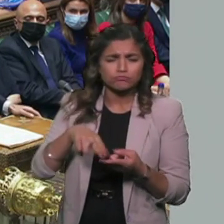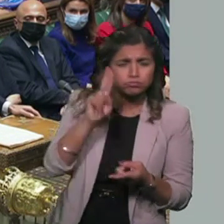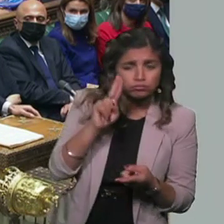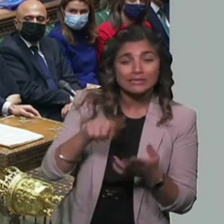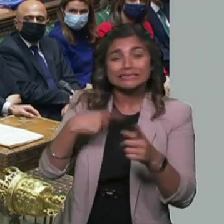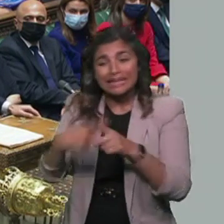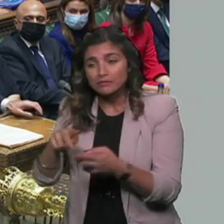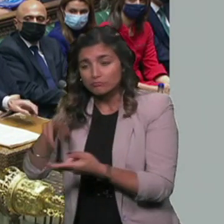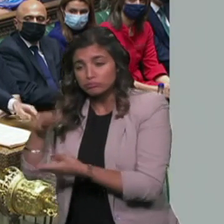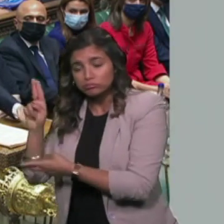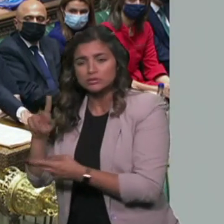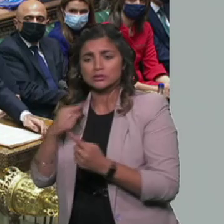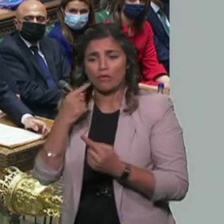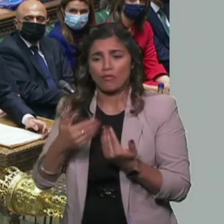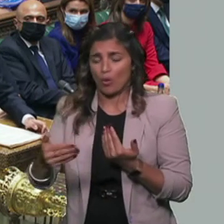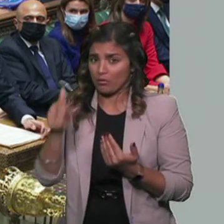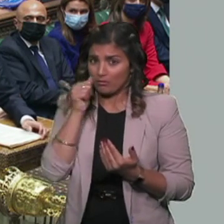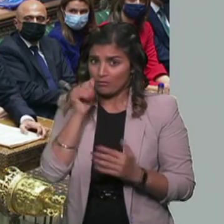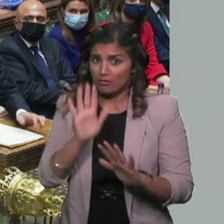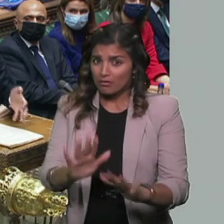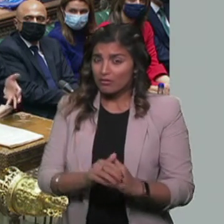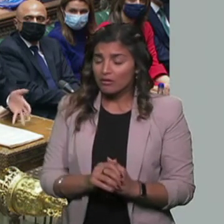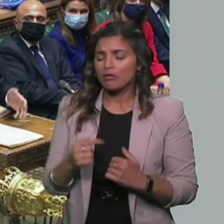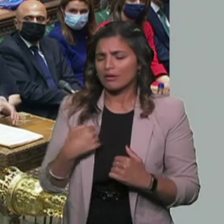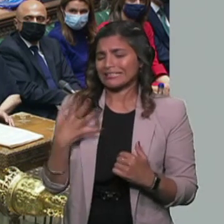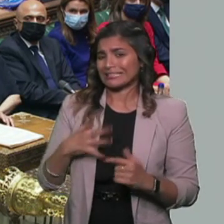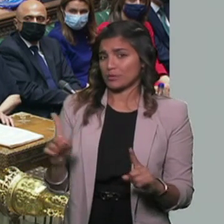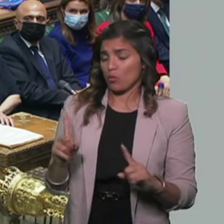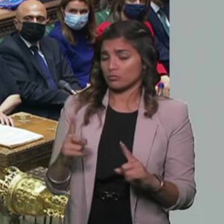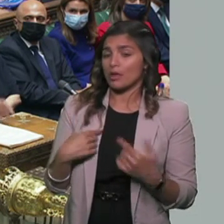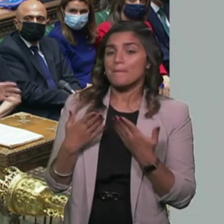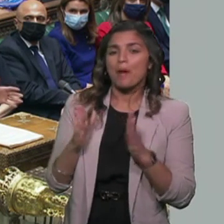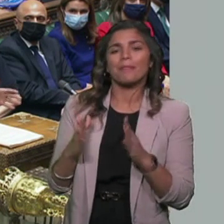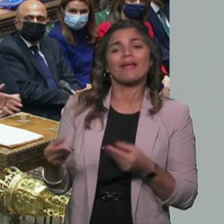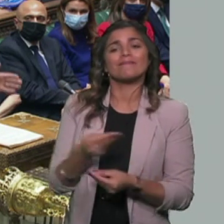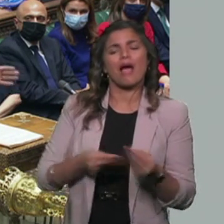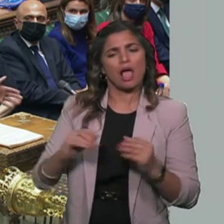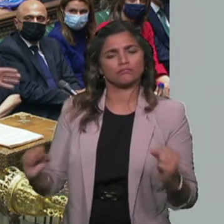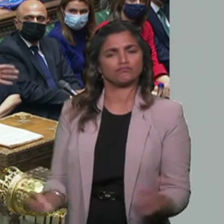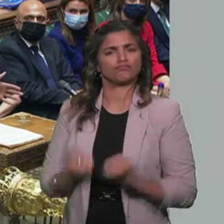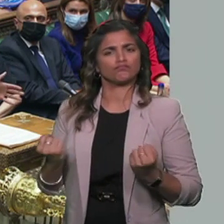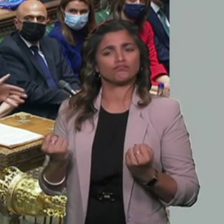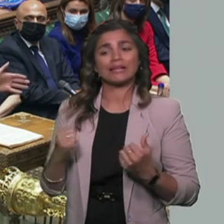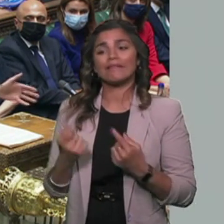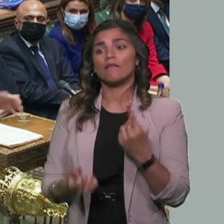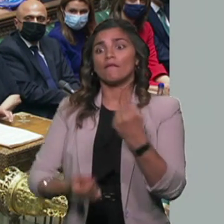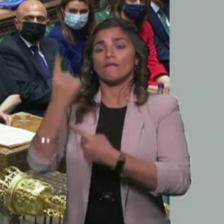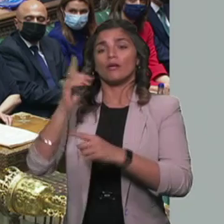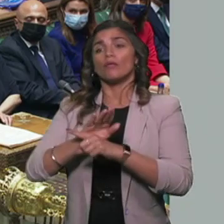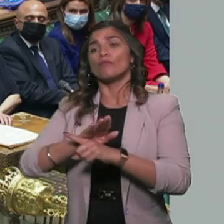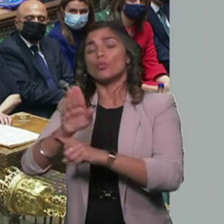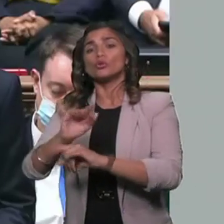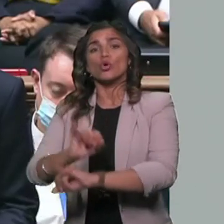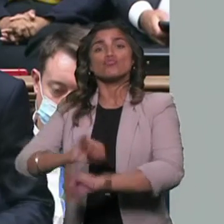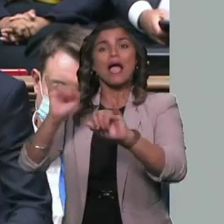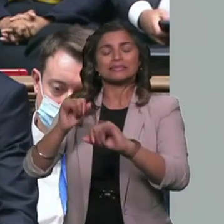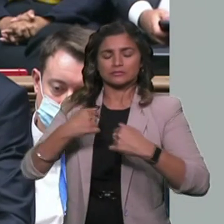We need to strengthen our public finances so that when the next crisis comes, we have the fiscal space to act.